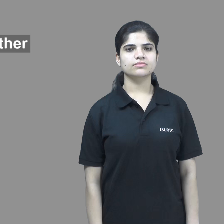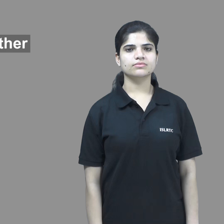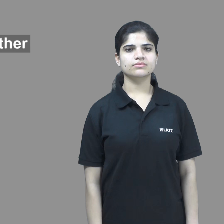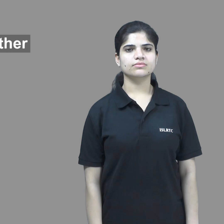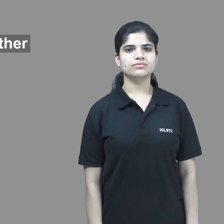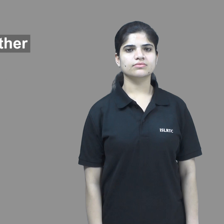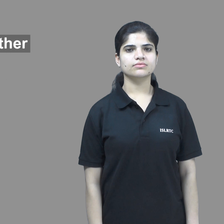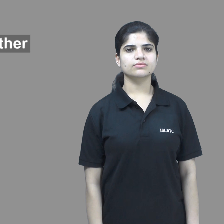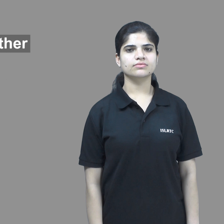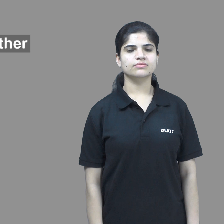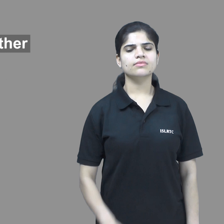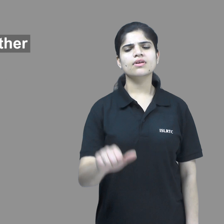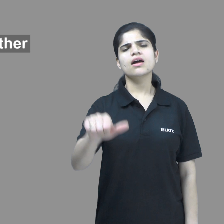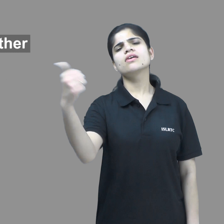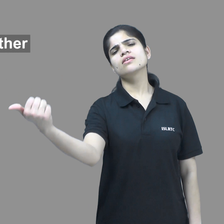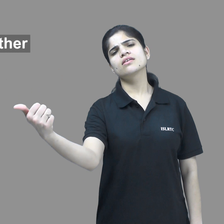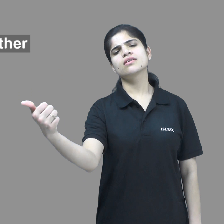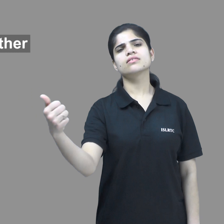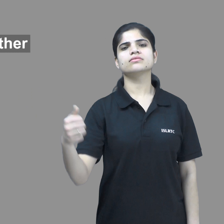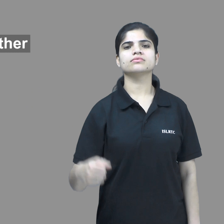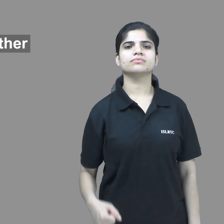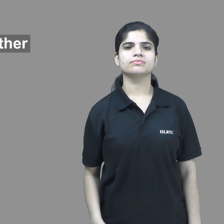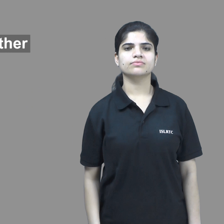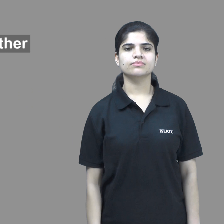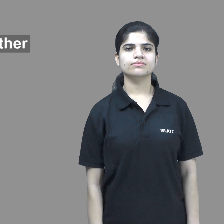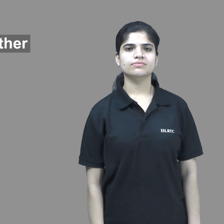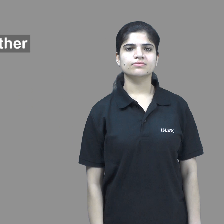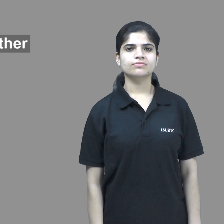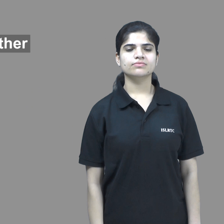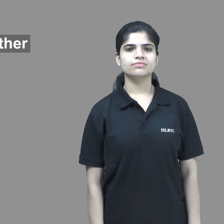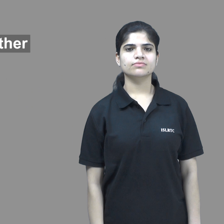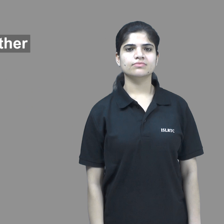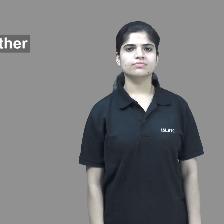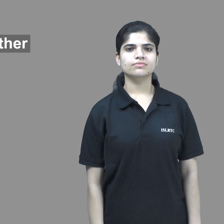Other